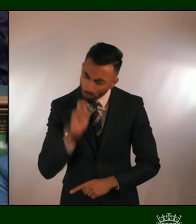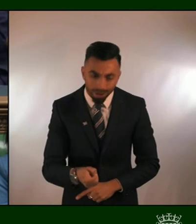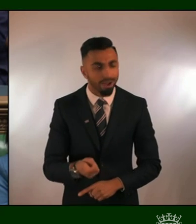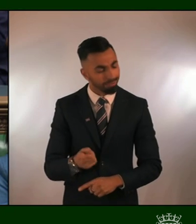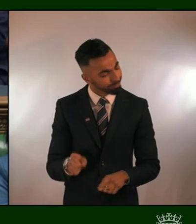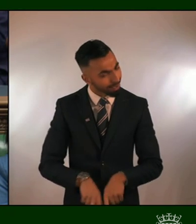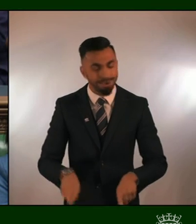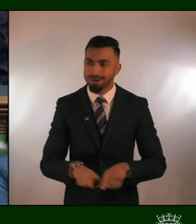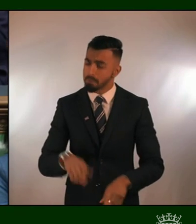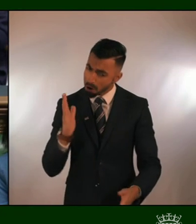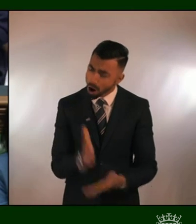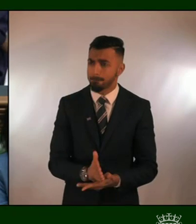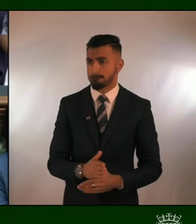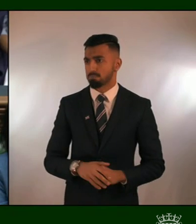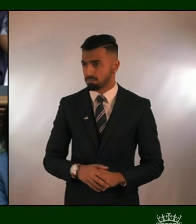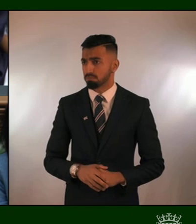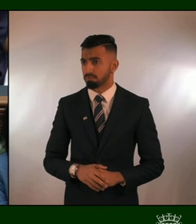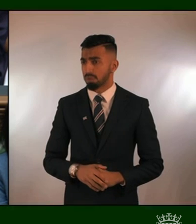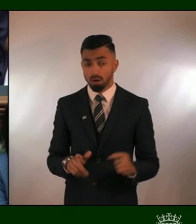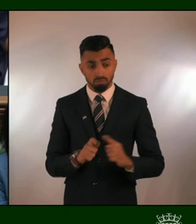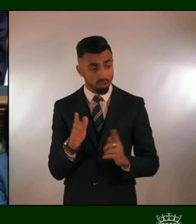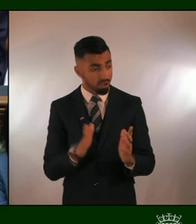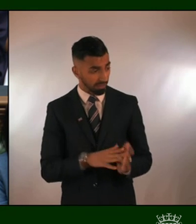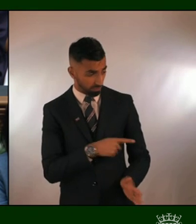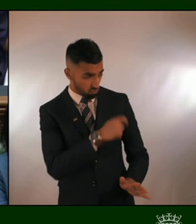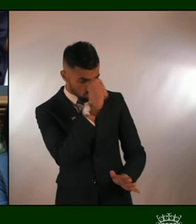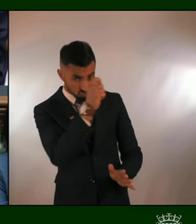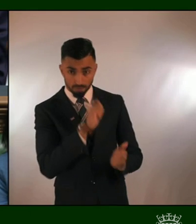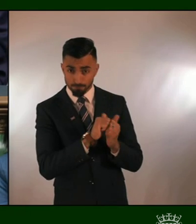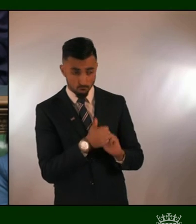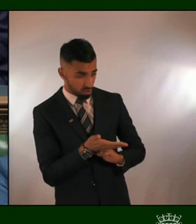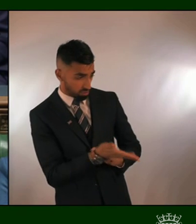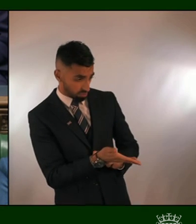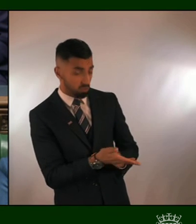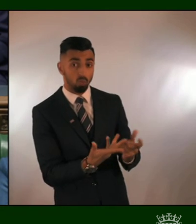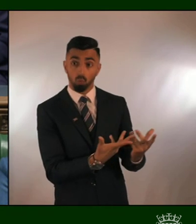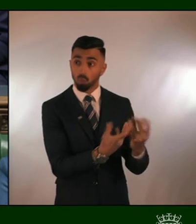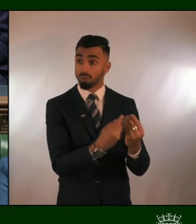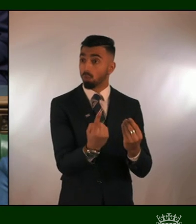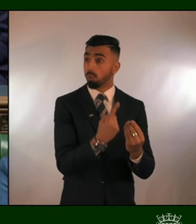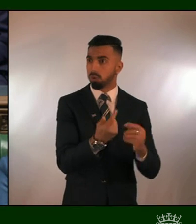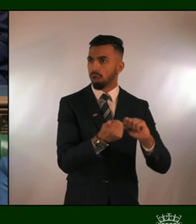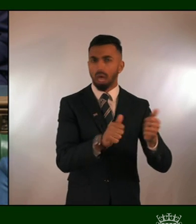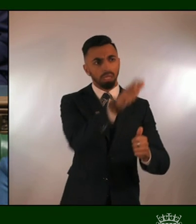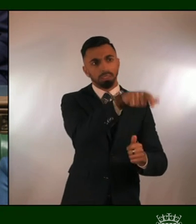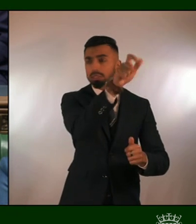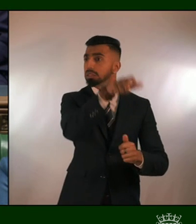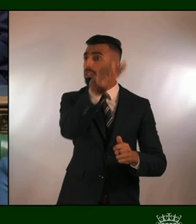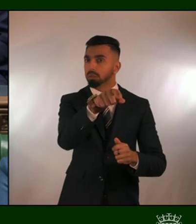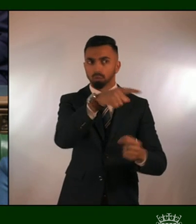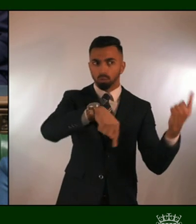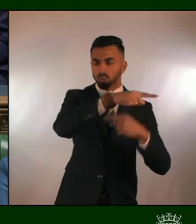My right honourable Friend the Prime Minister, alongside officials and scientists, is leading the work on the public health response.